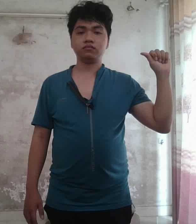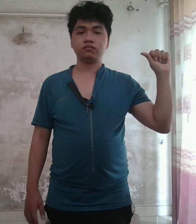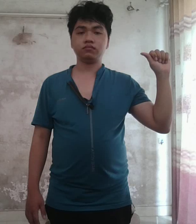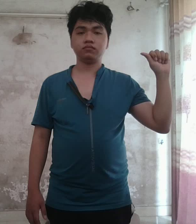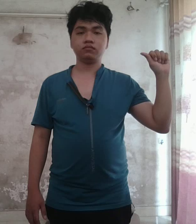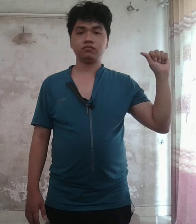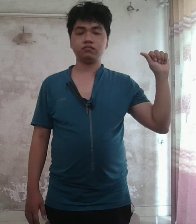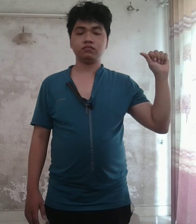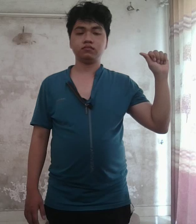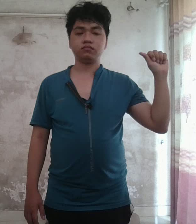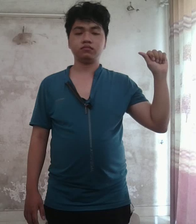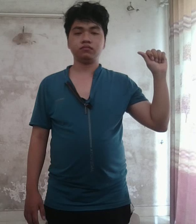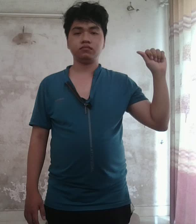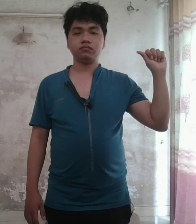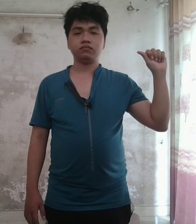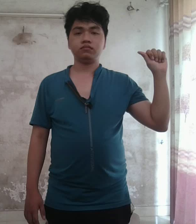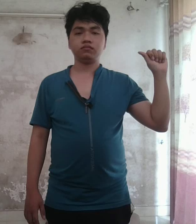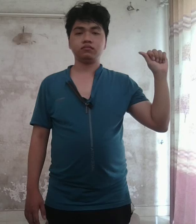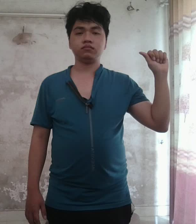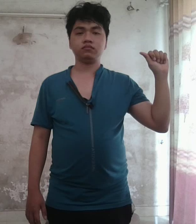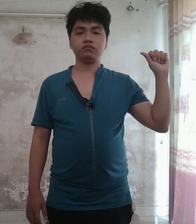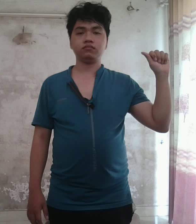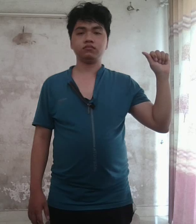a